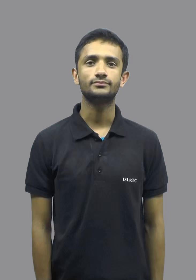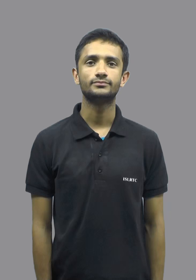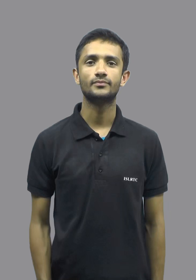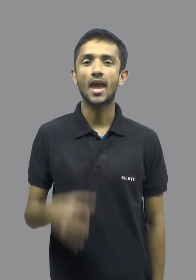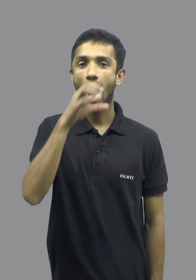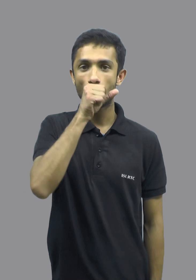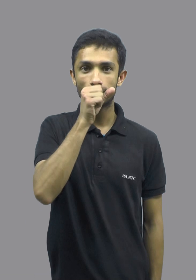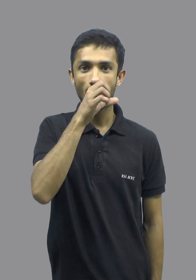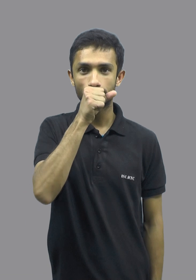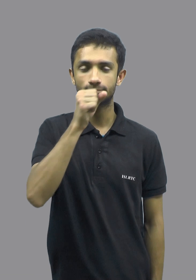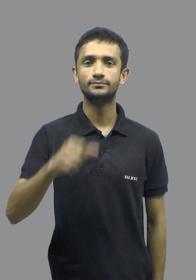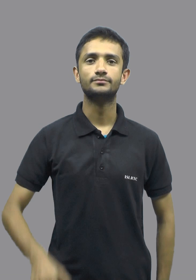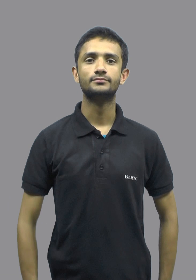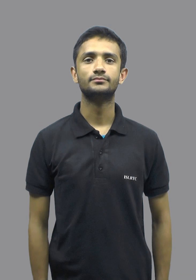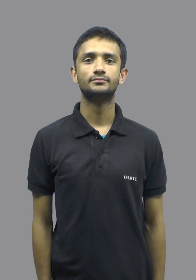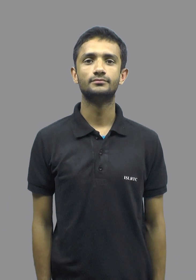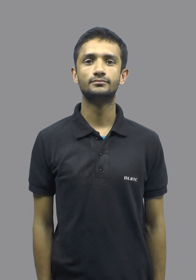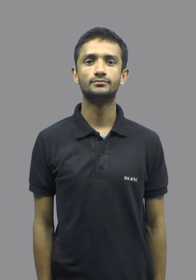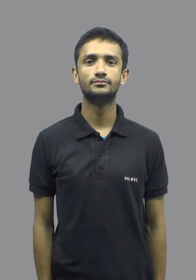Mango